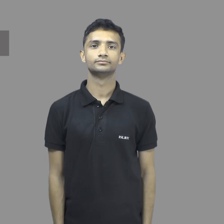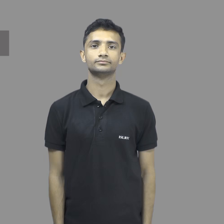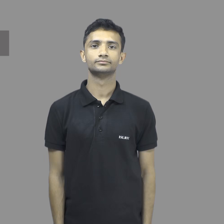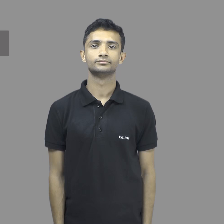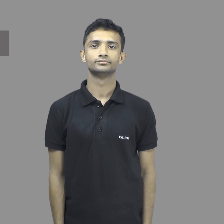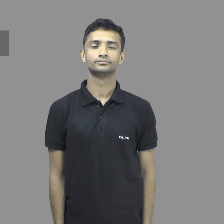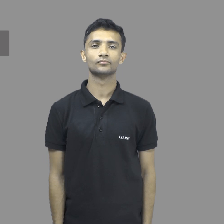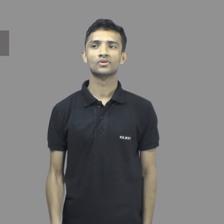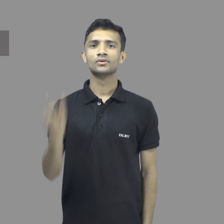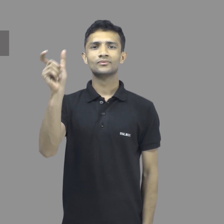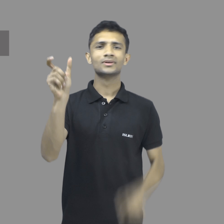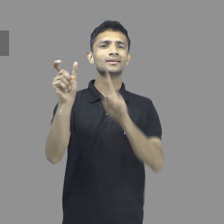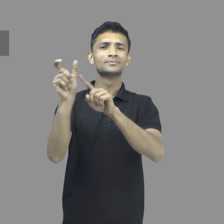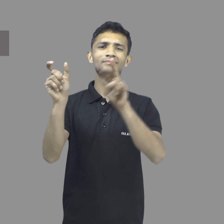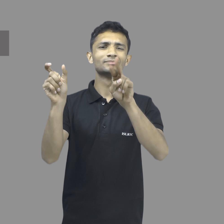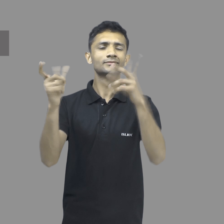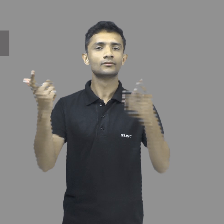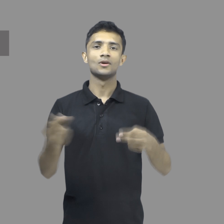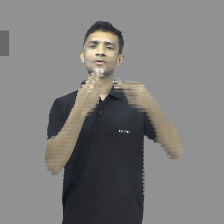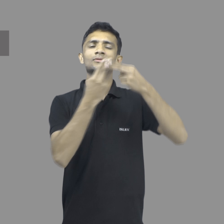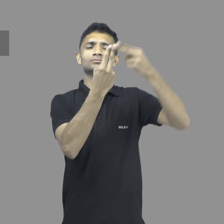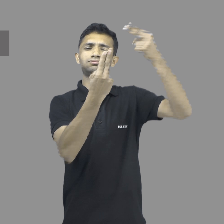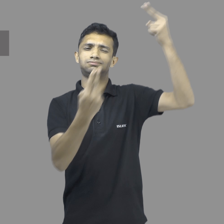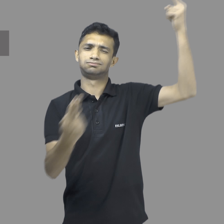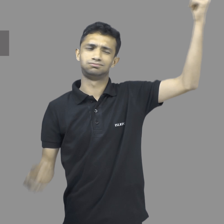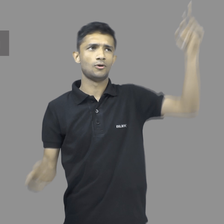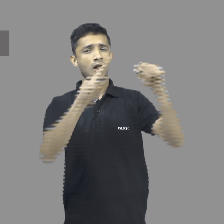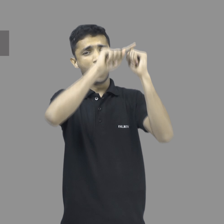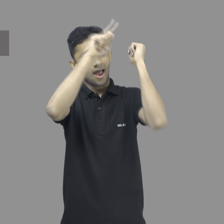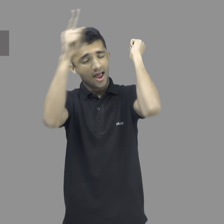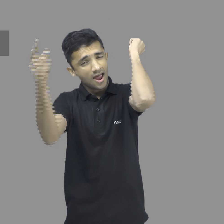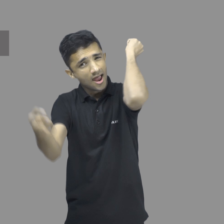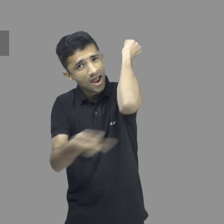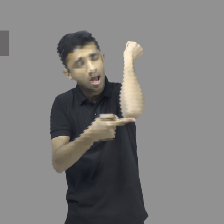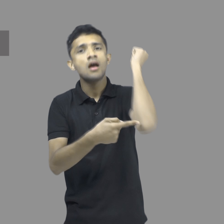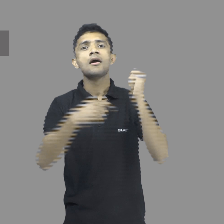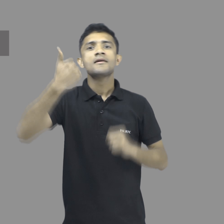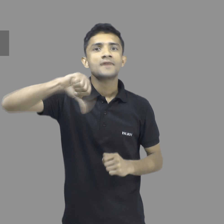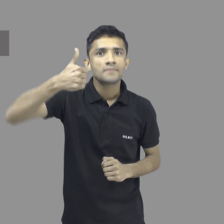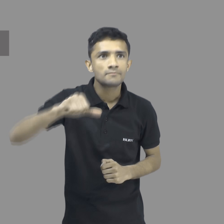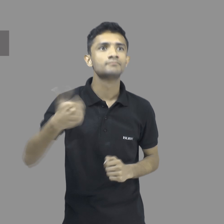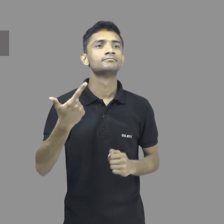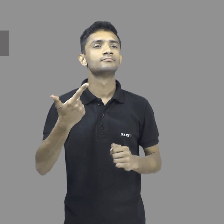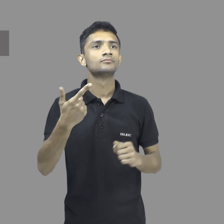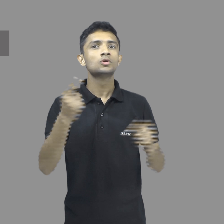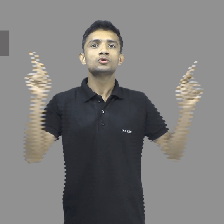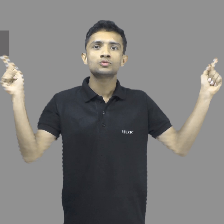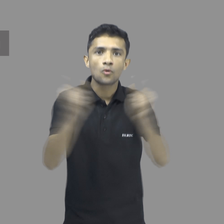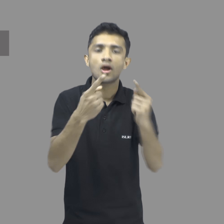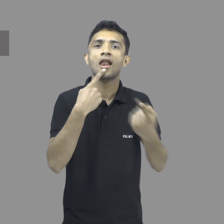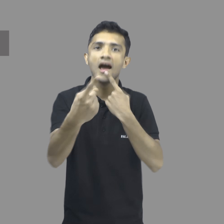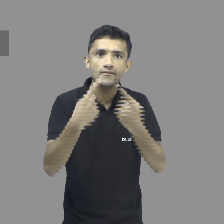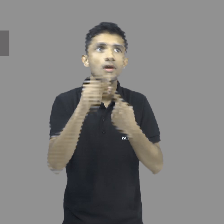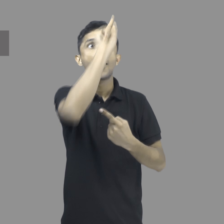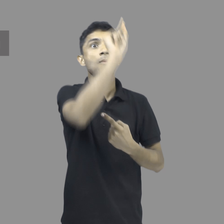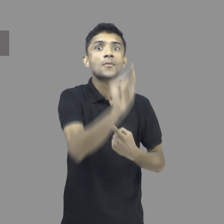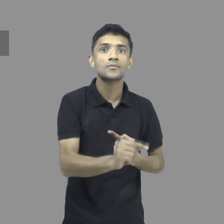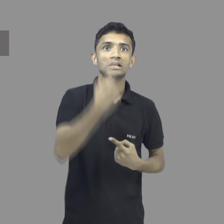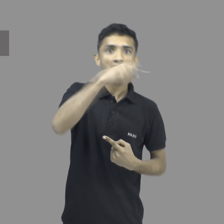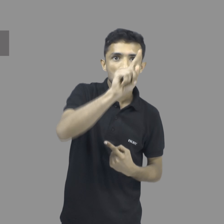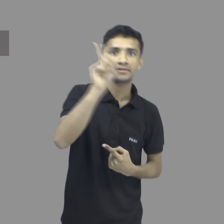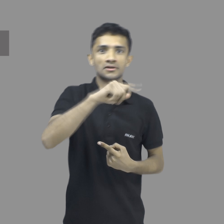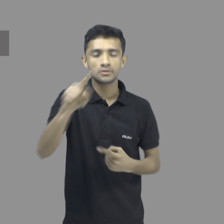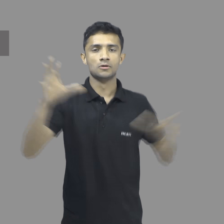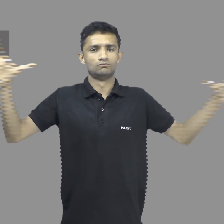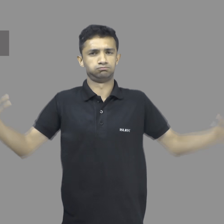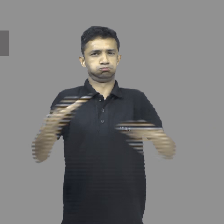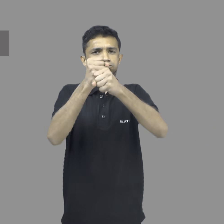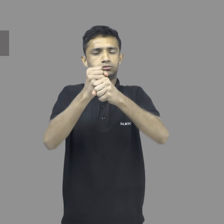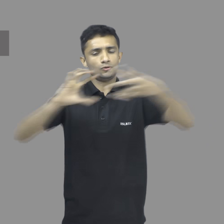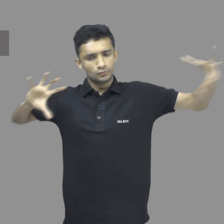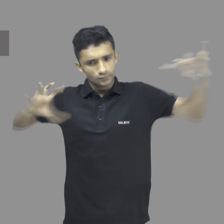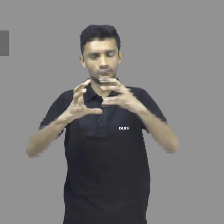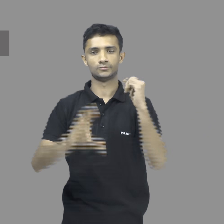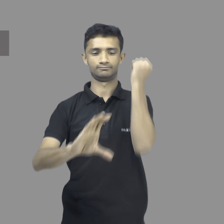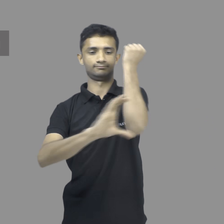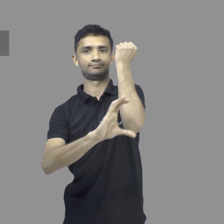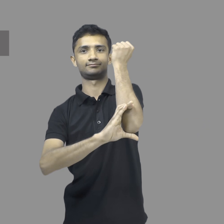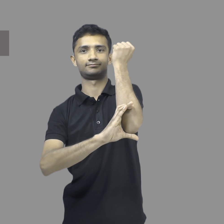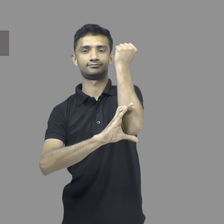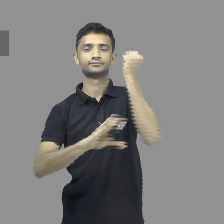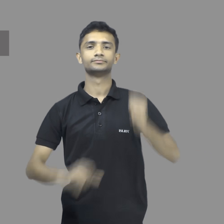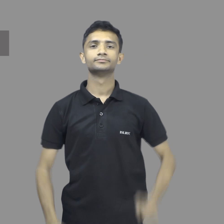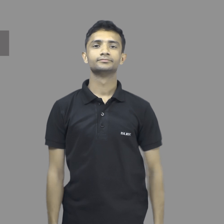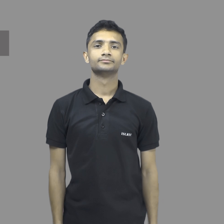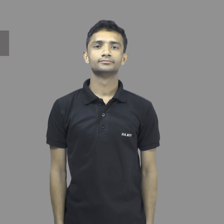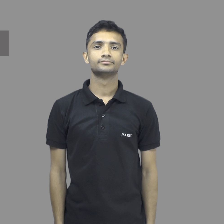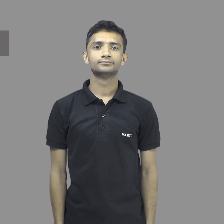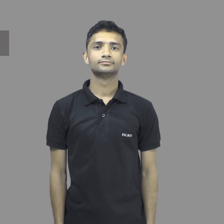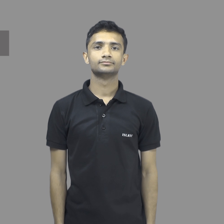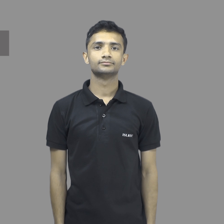Conclusion